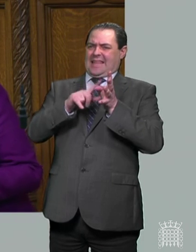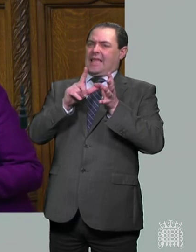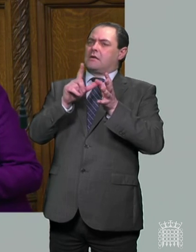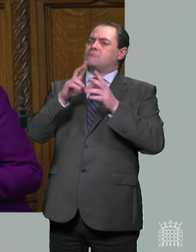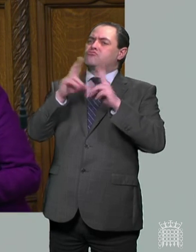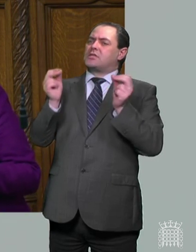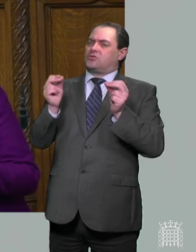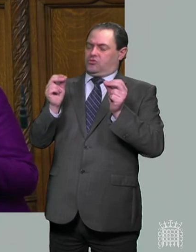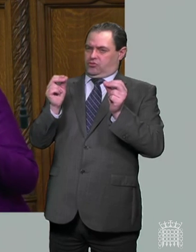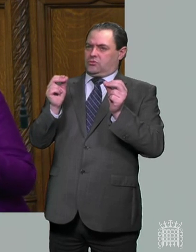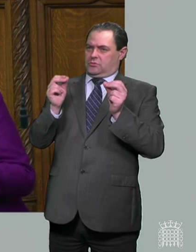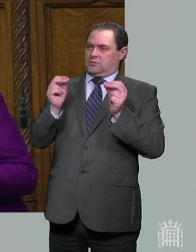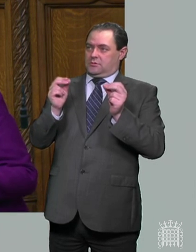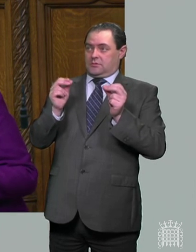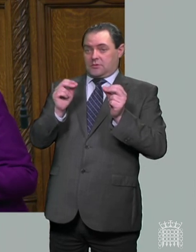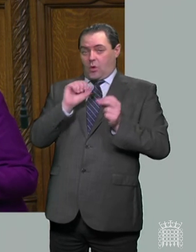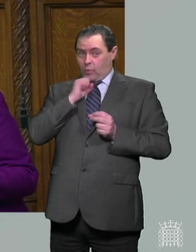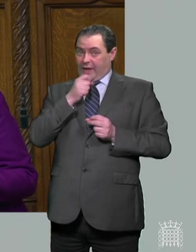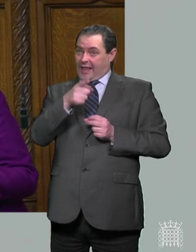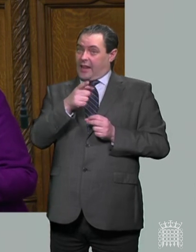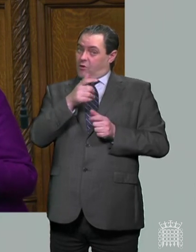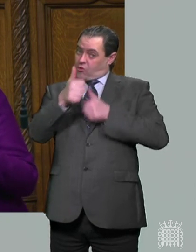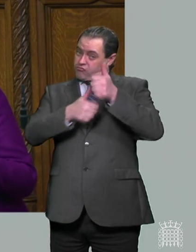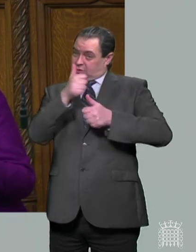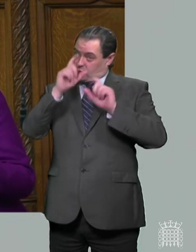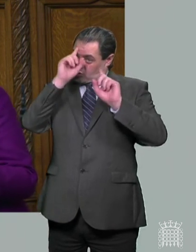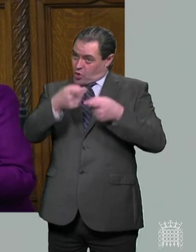Will the Prime Minister join me in congratulating the college?